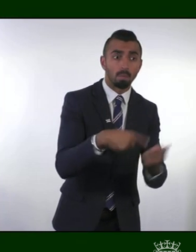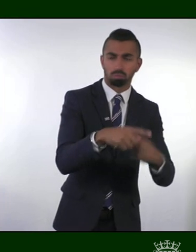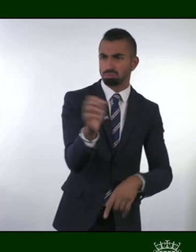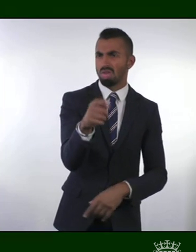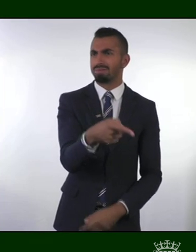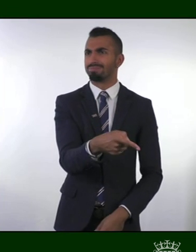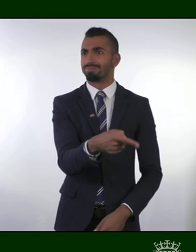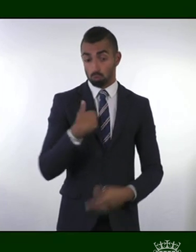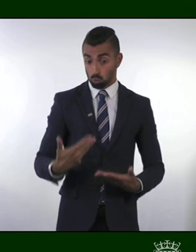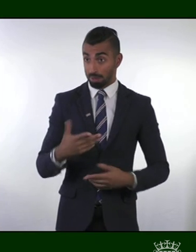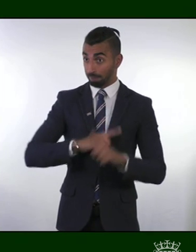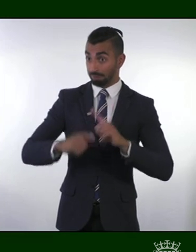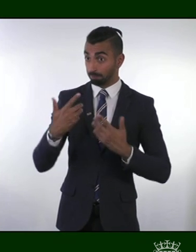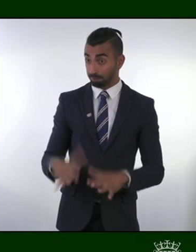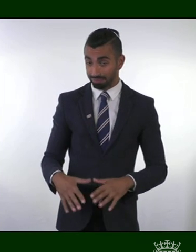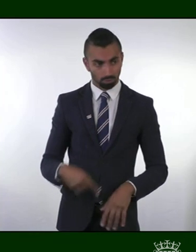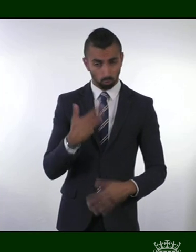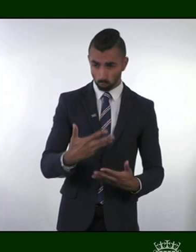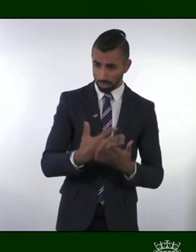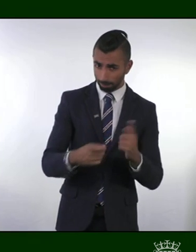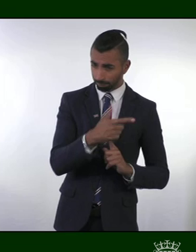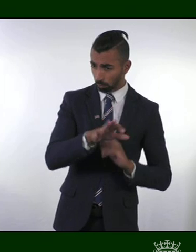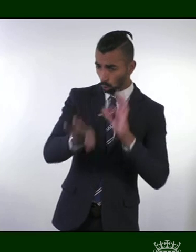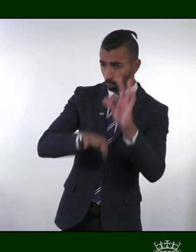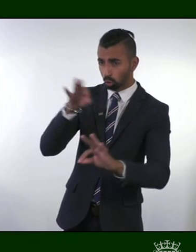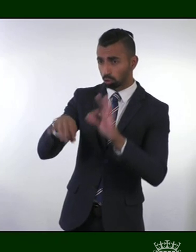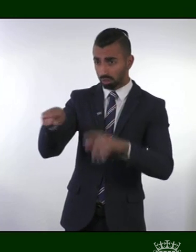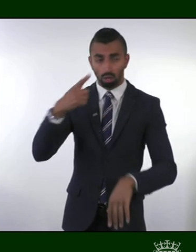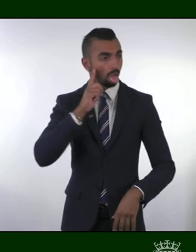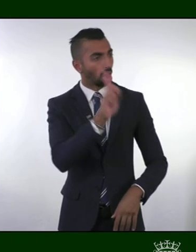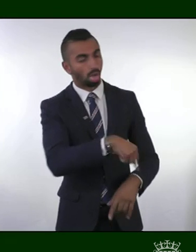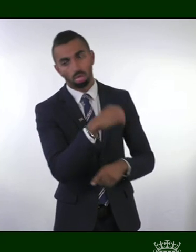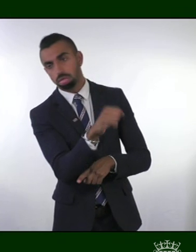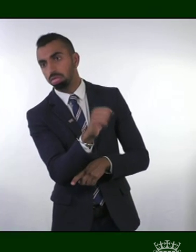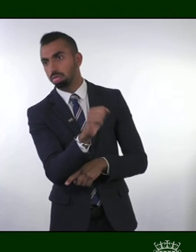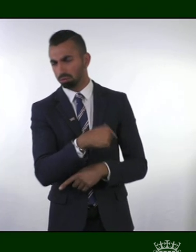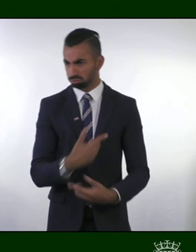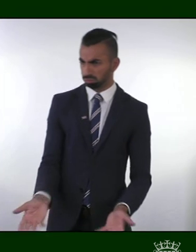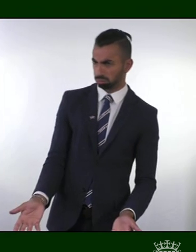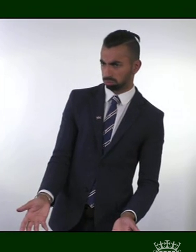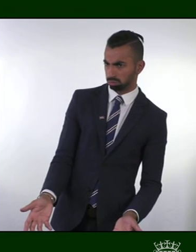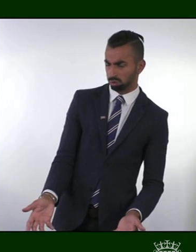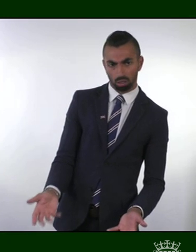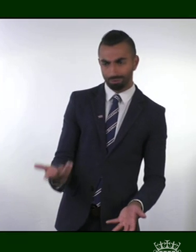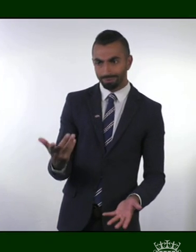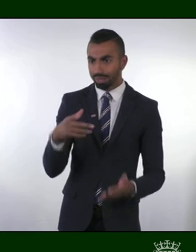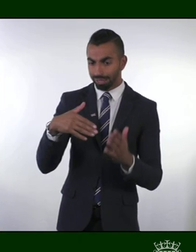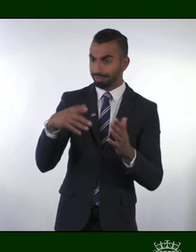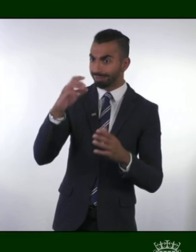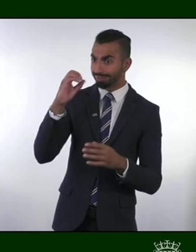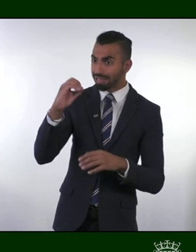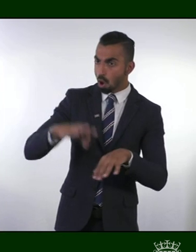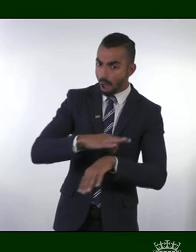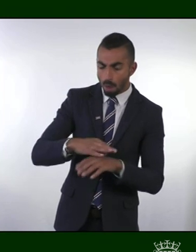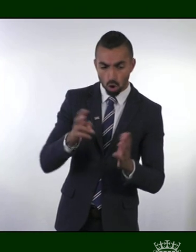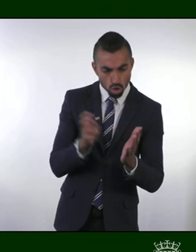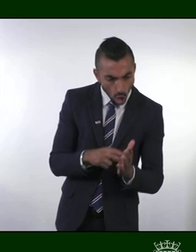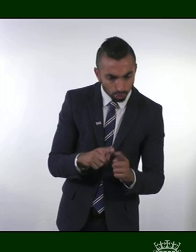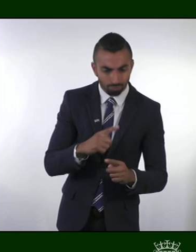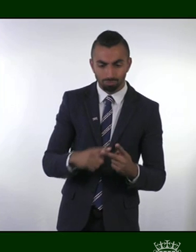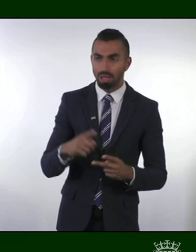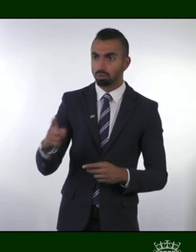May I explain to him that the excluded include people on zero-hours contracts, the directors of small companies paying themselves through dividends, and many self-employed people?